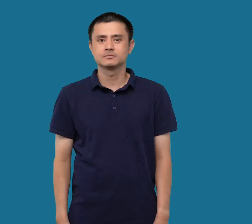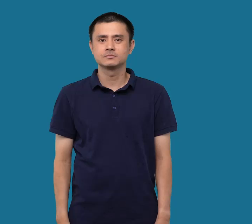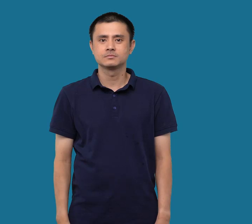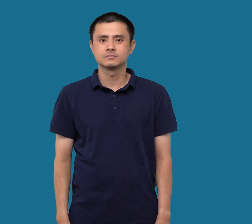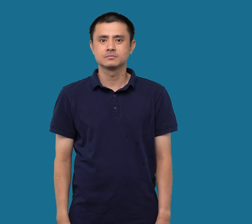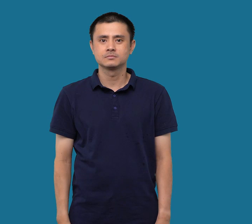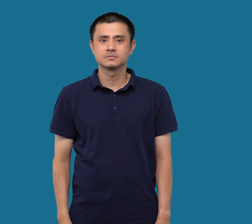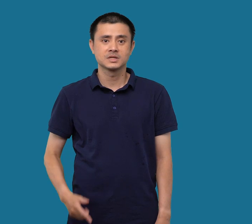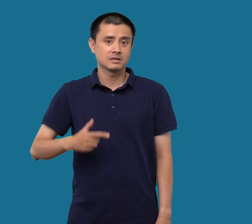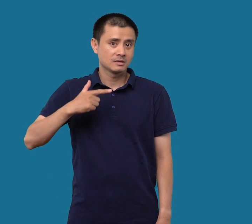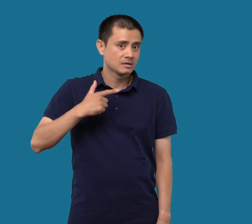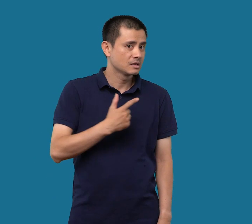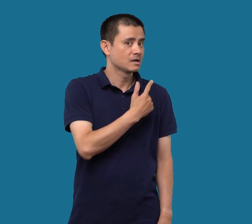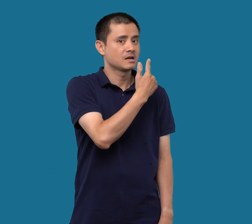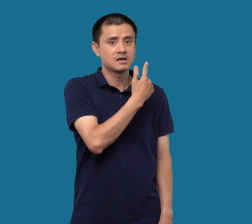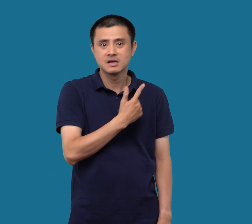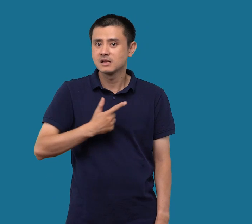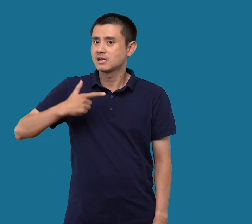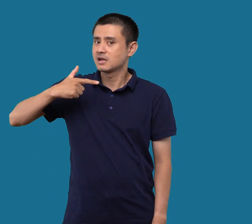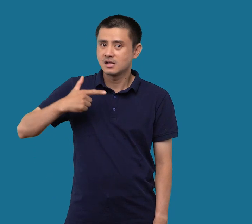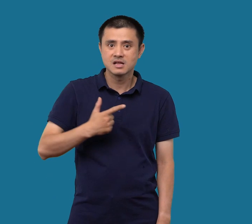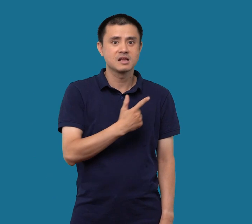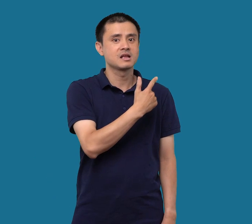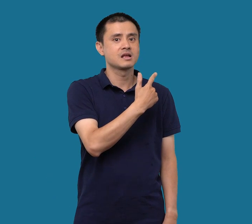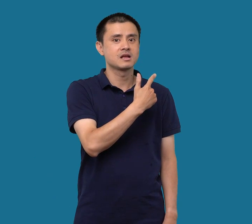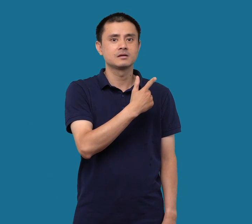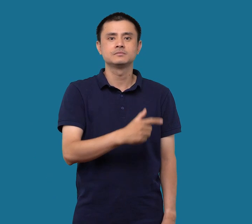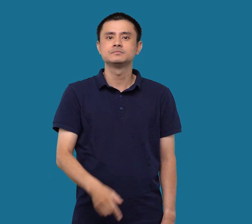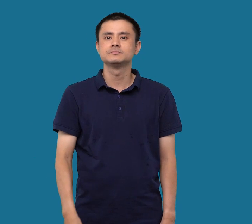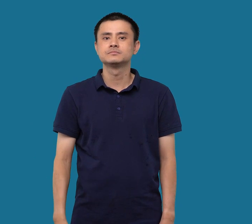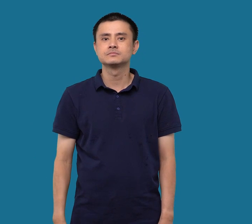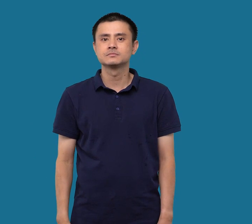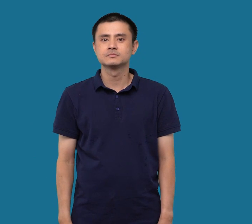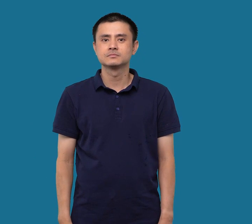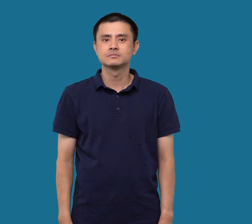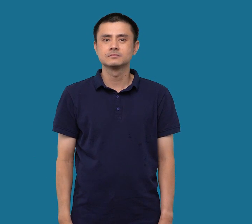giọng ca